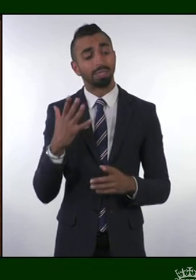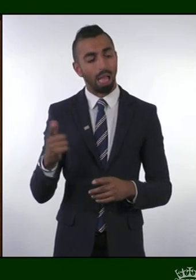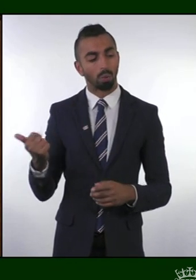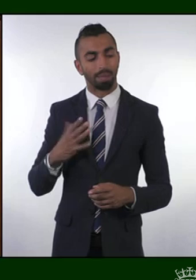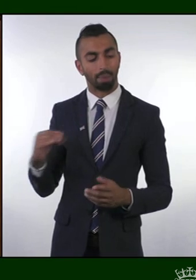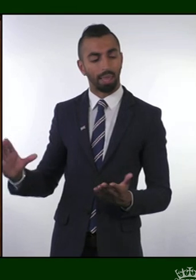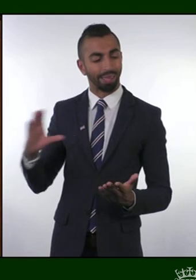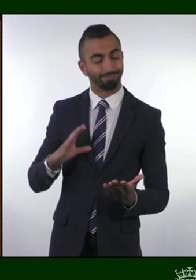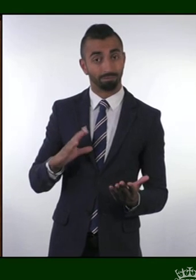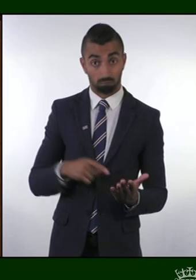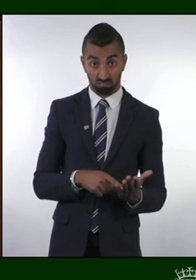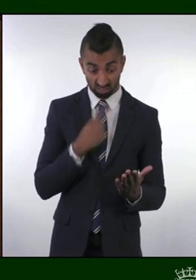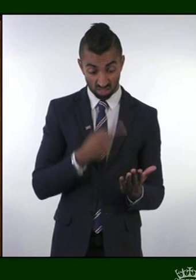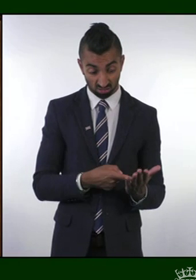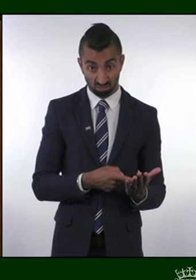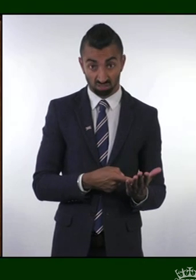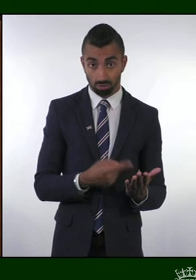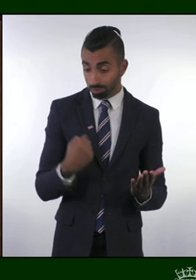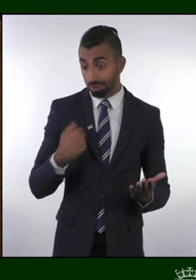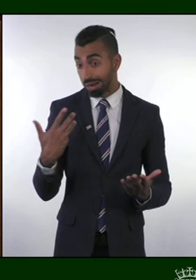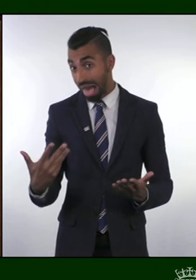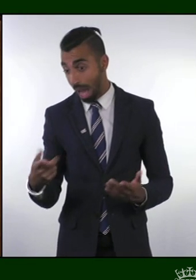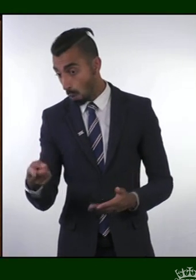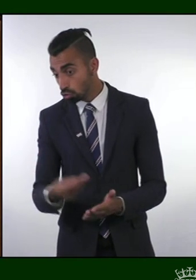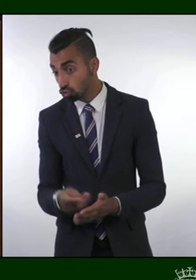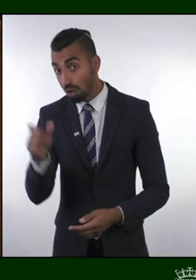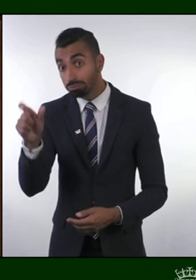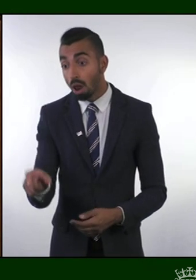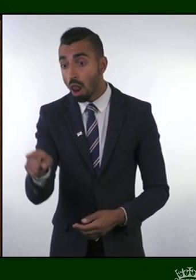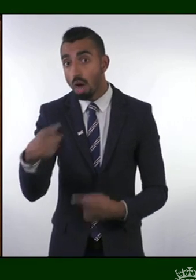The Chancellor has delivered on that today.